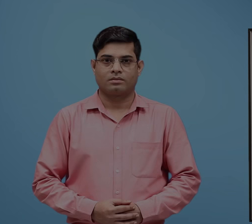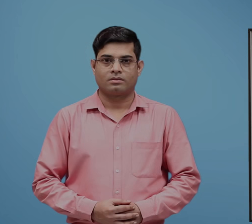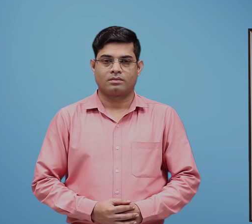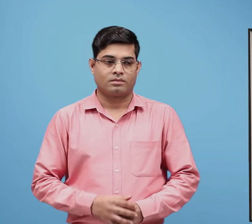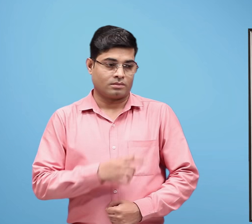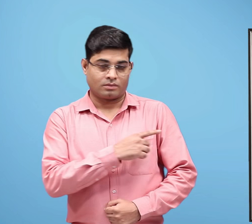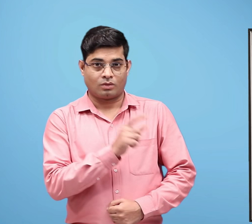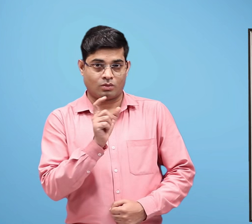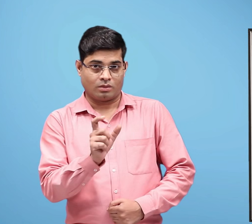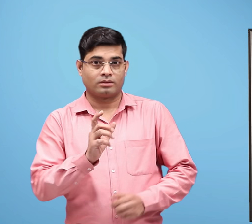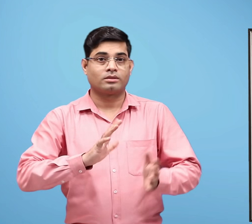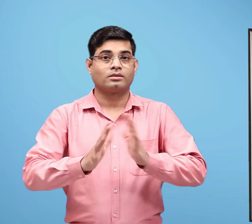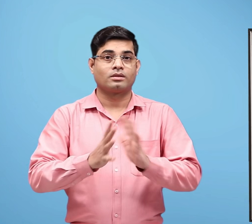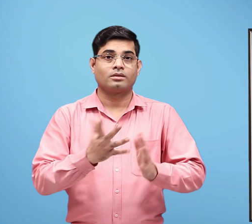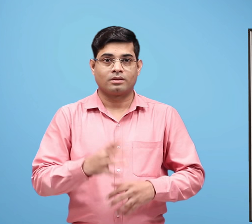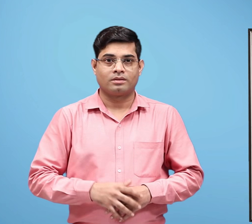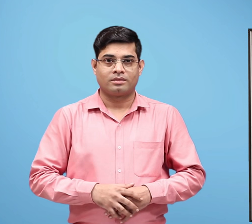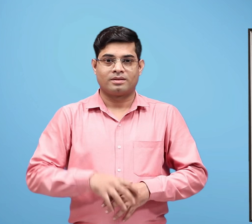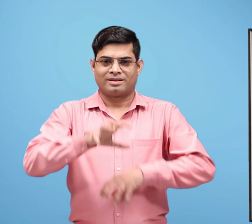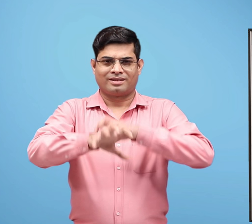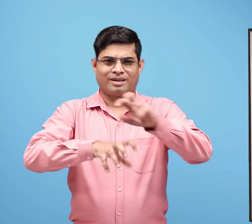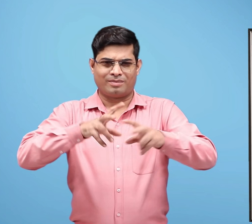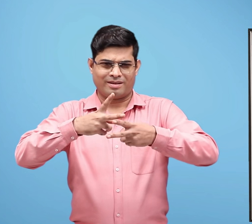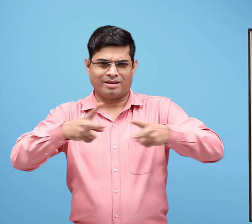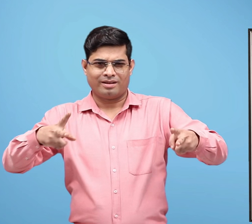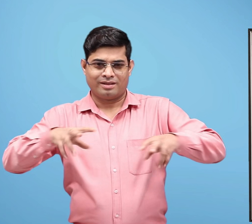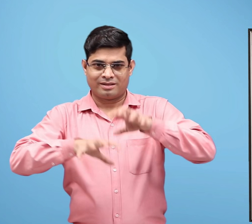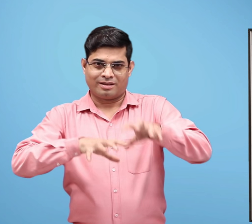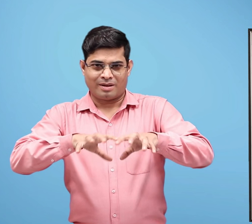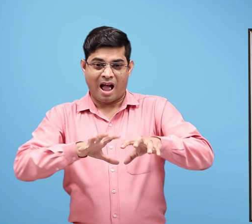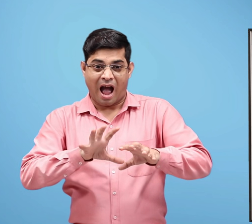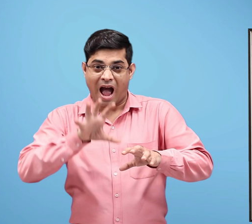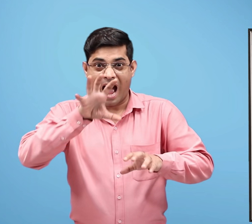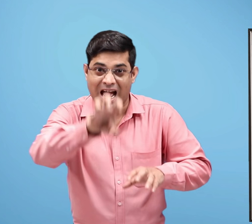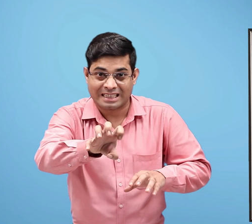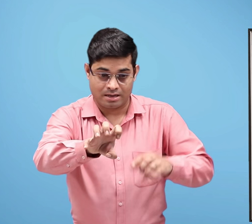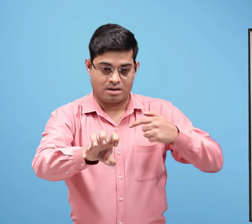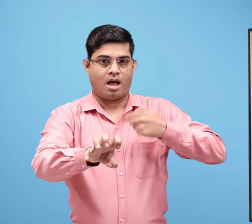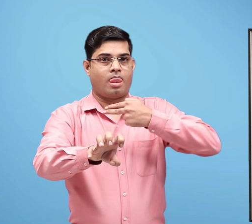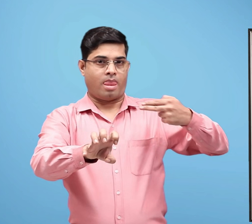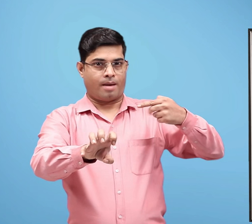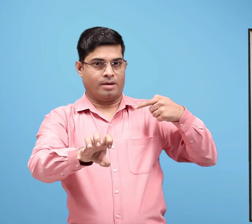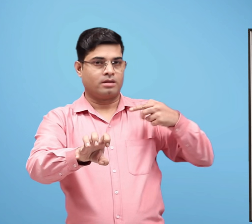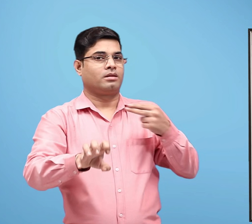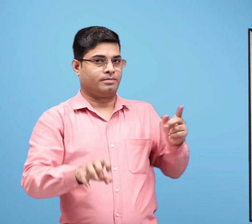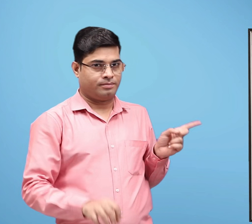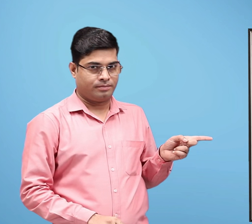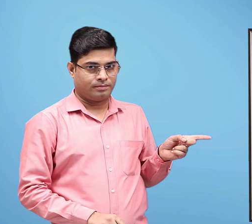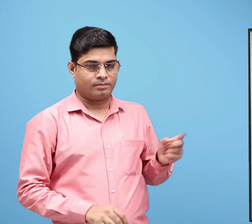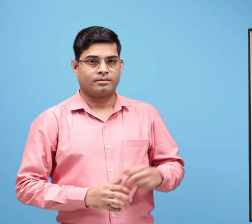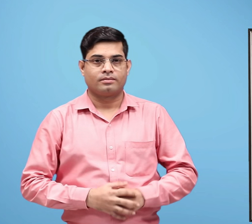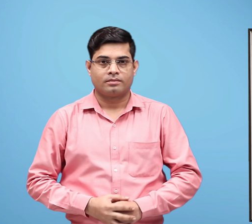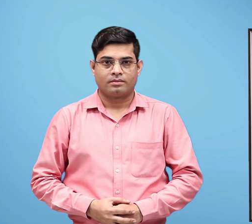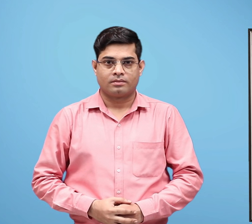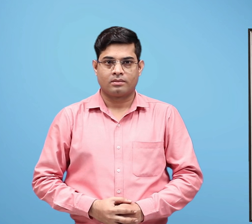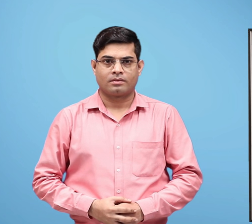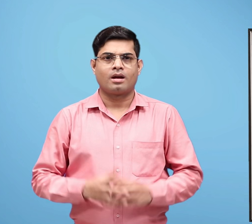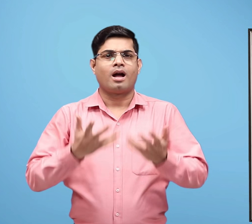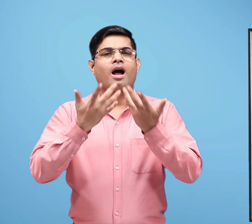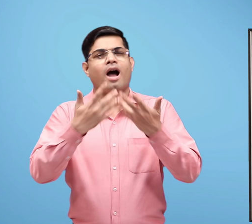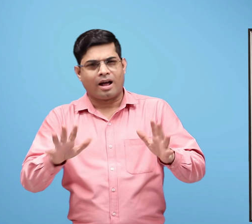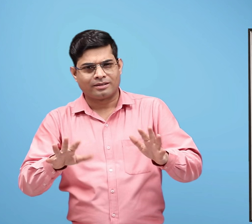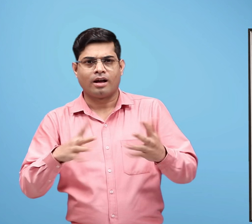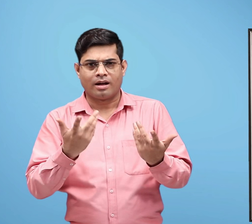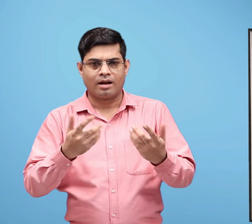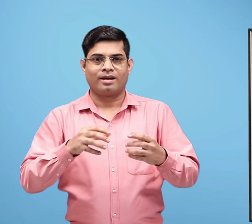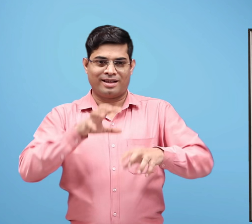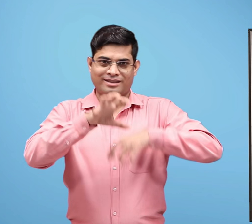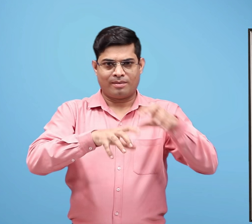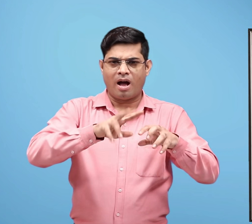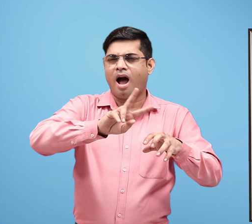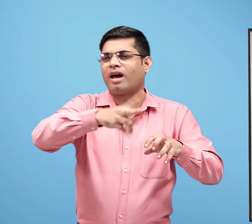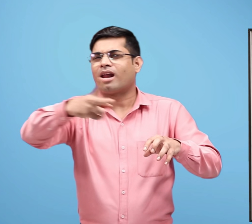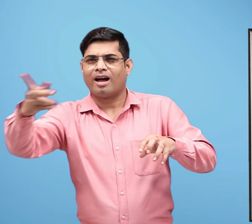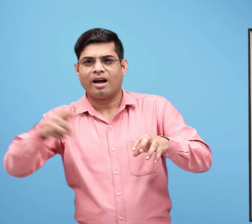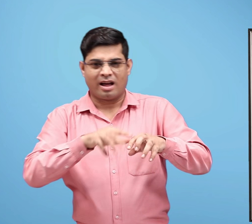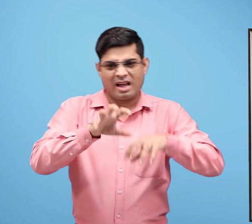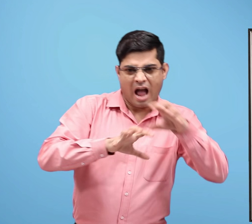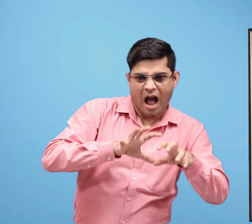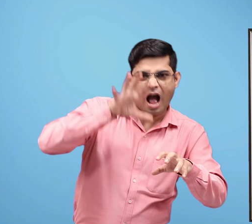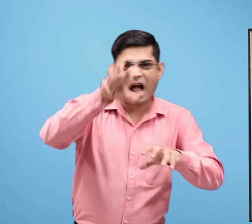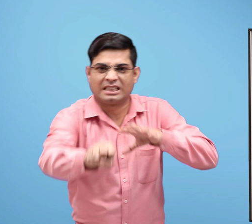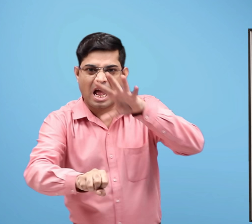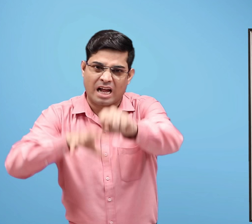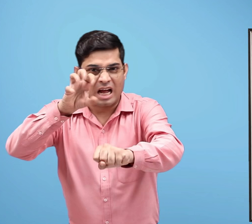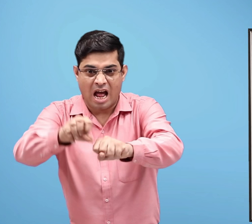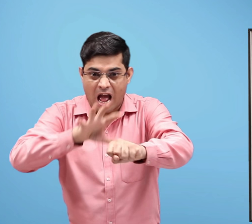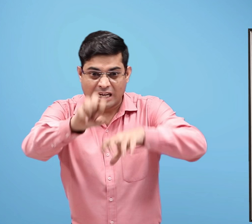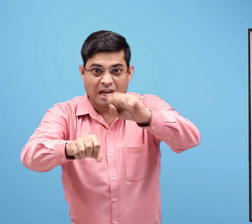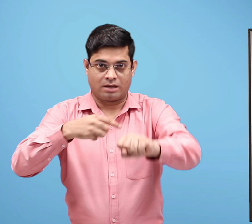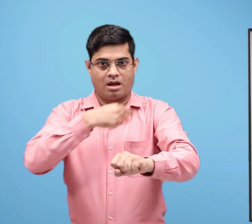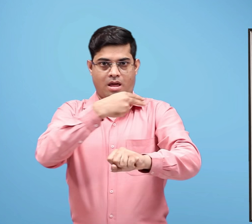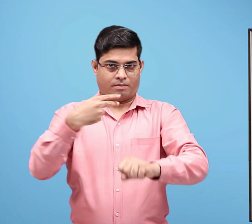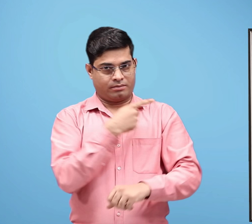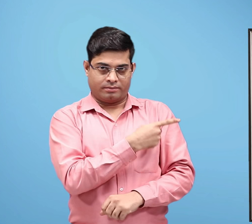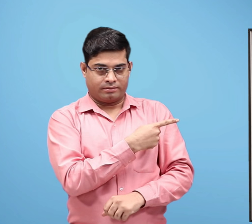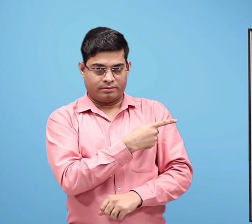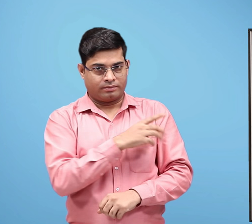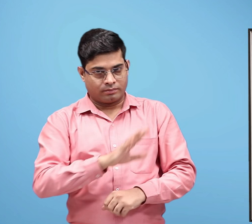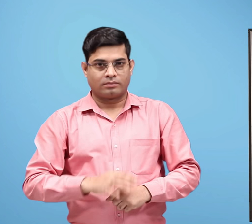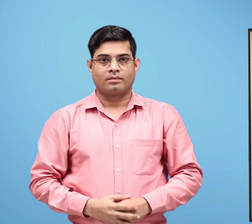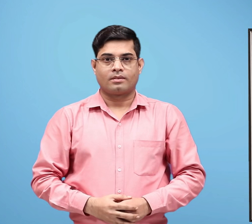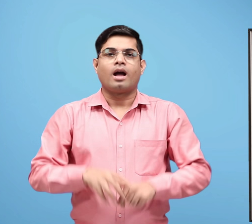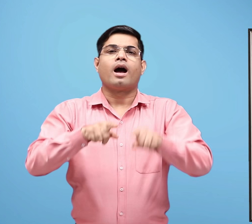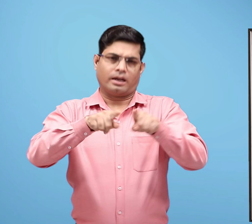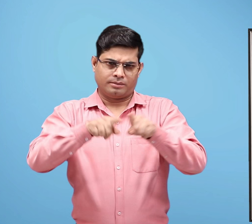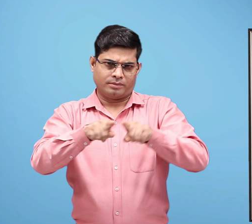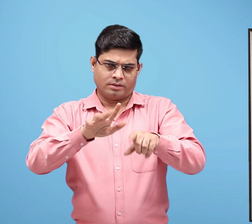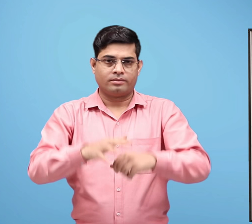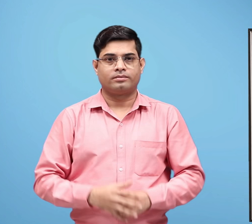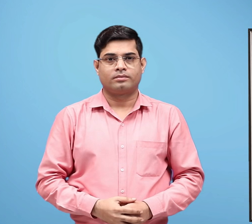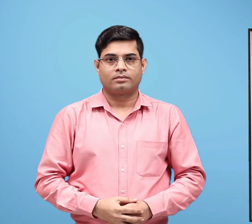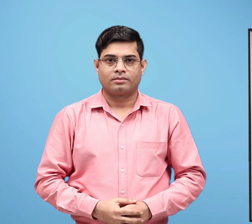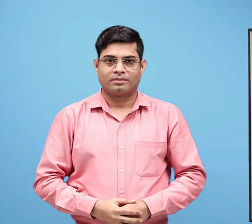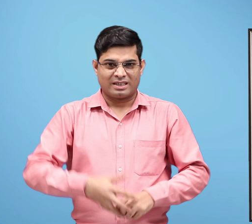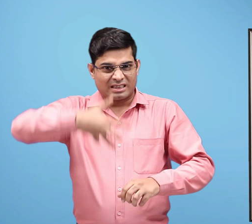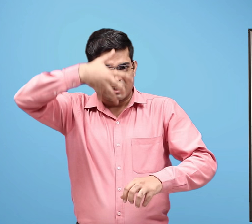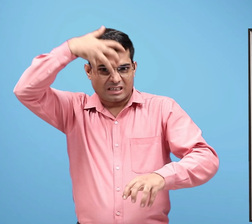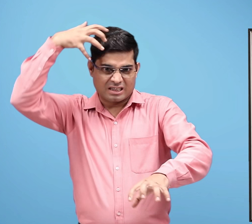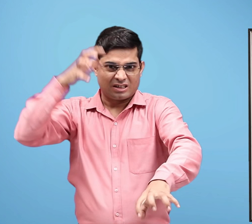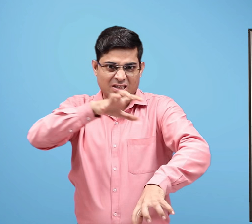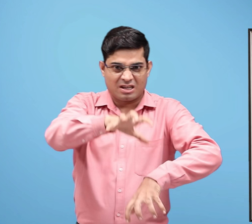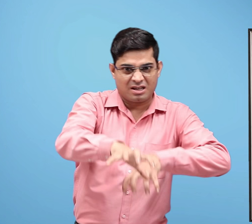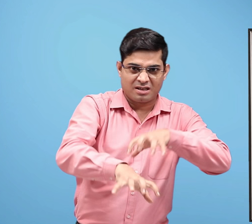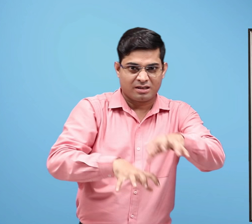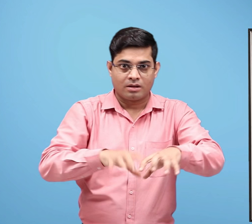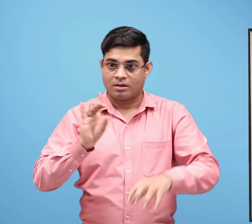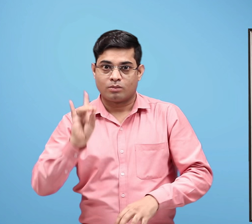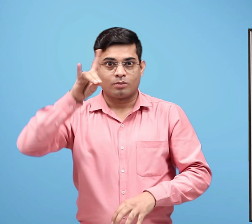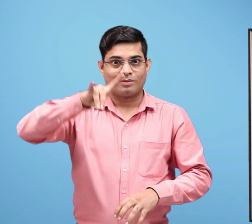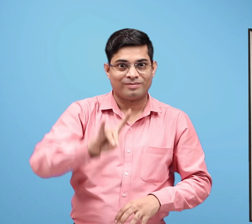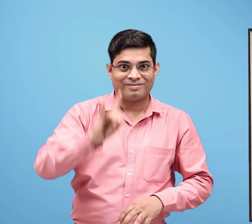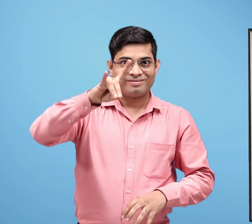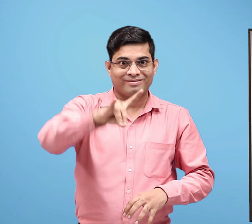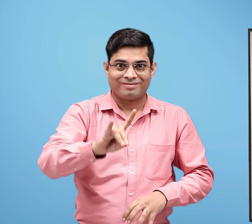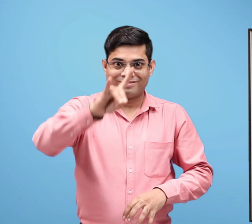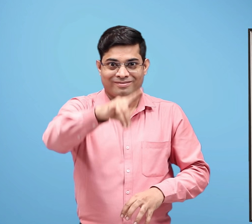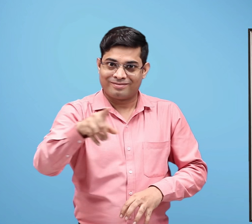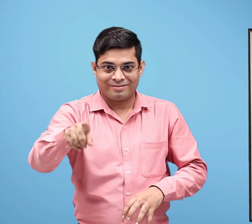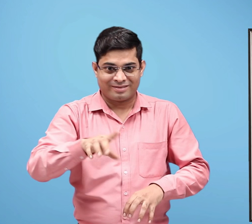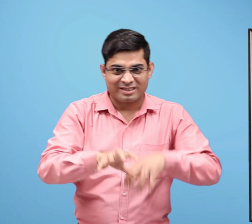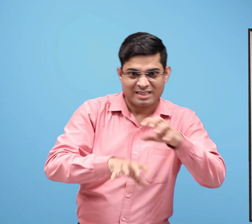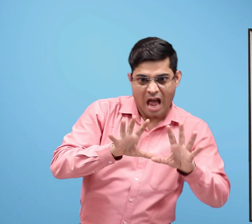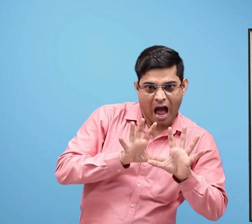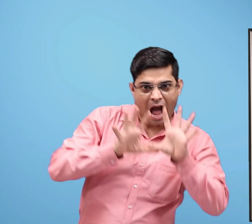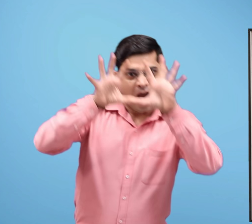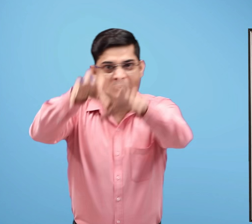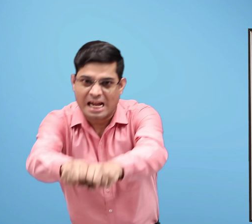Predator This sign means predator. It refers to an animal that hunts and eats other animals. For example, a lion is a predator because it hunts and eats deer.